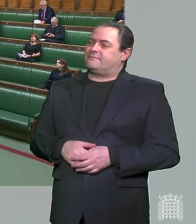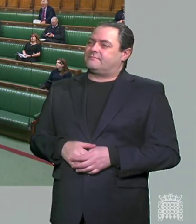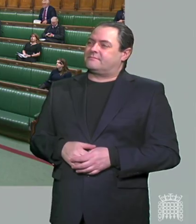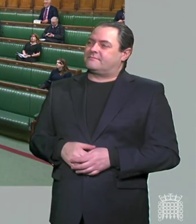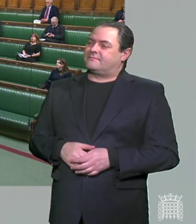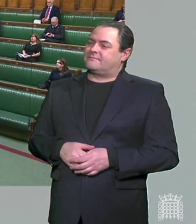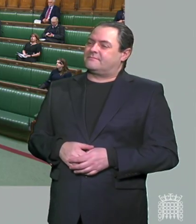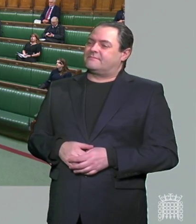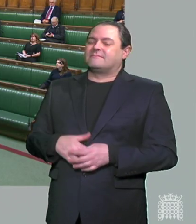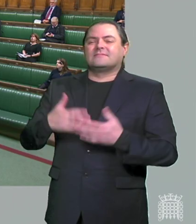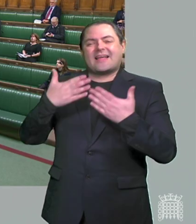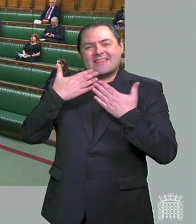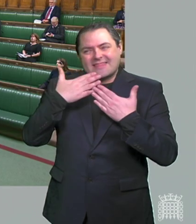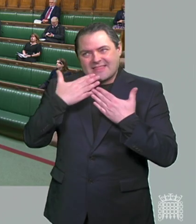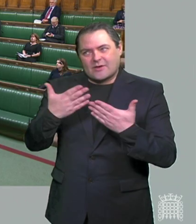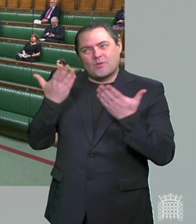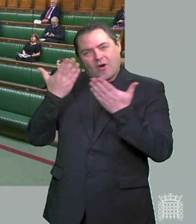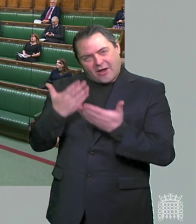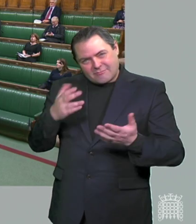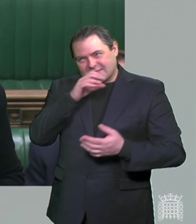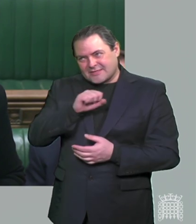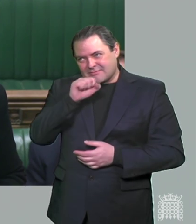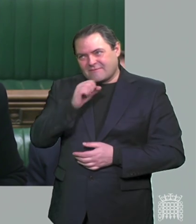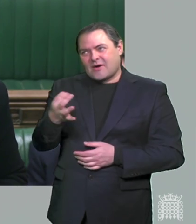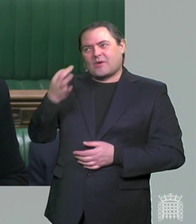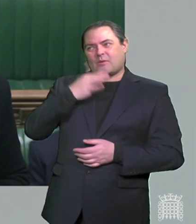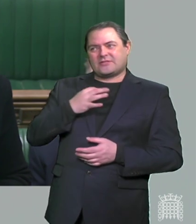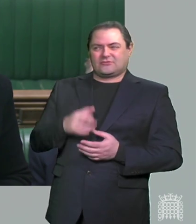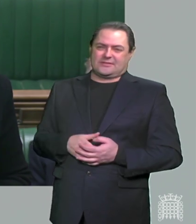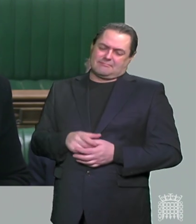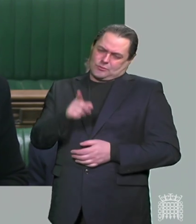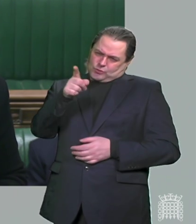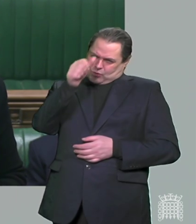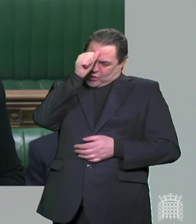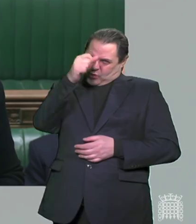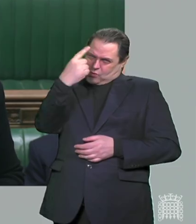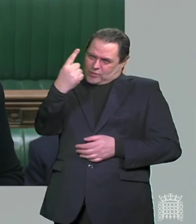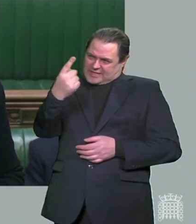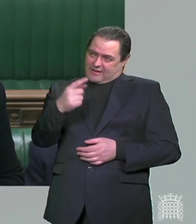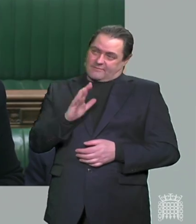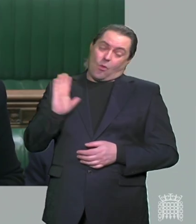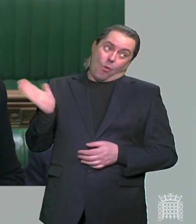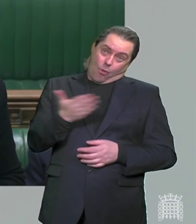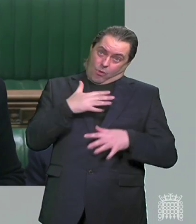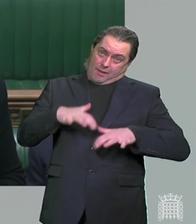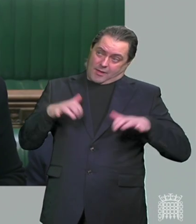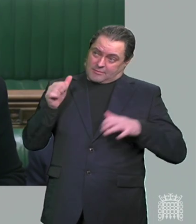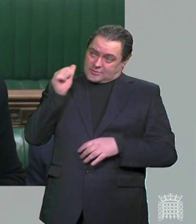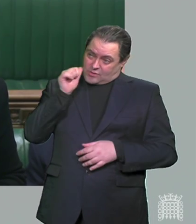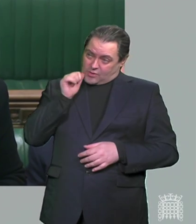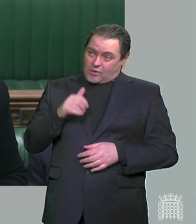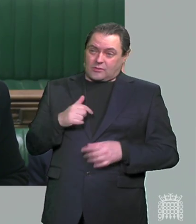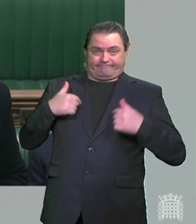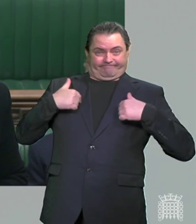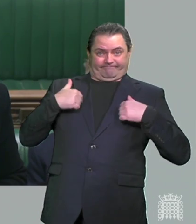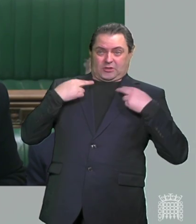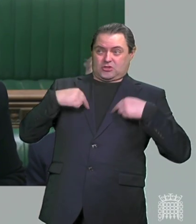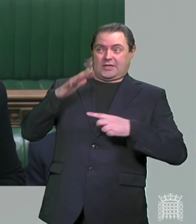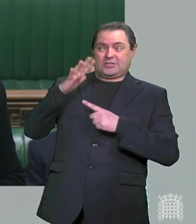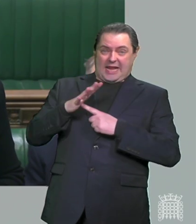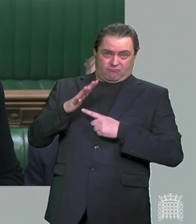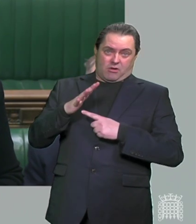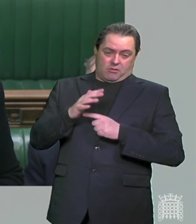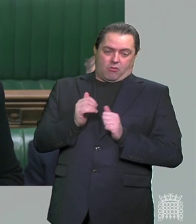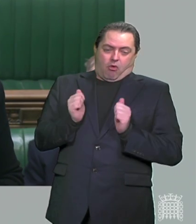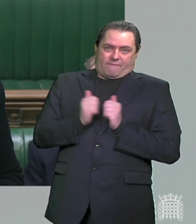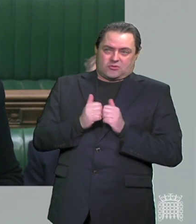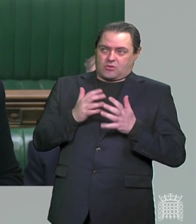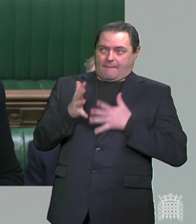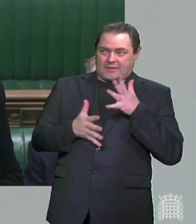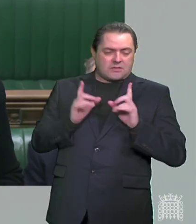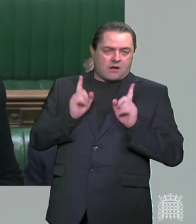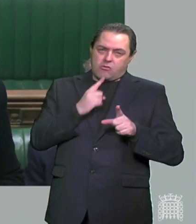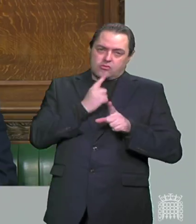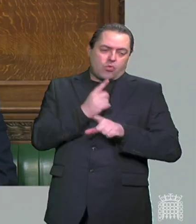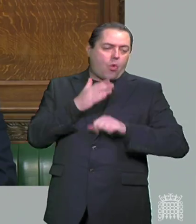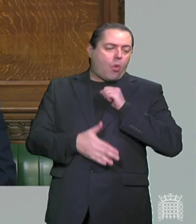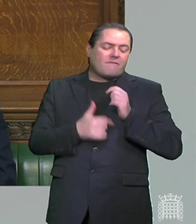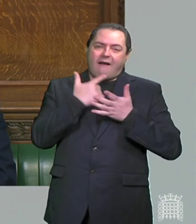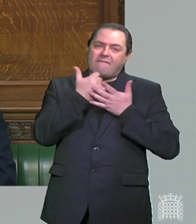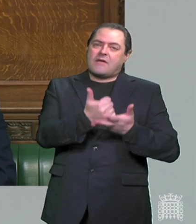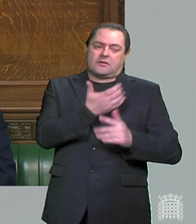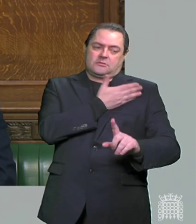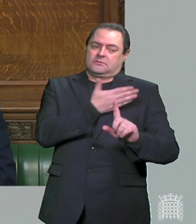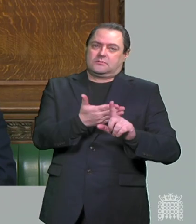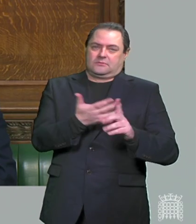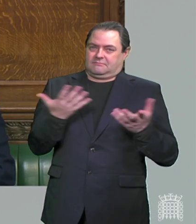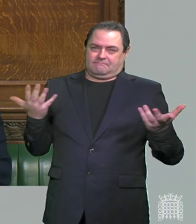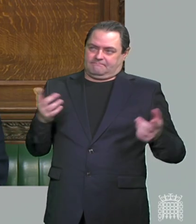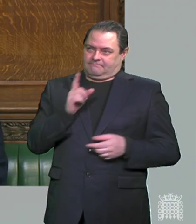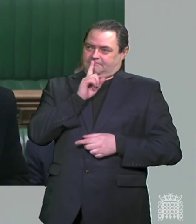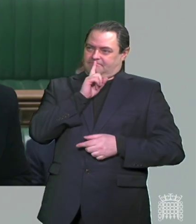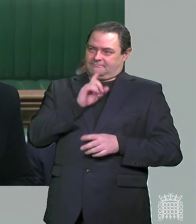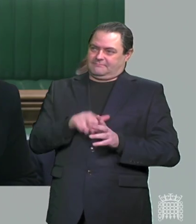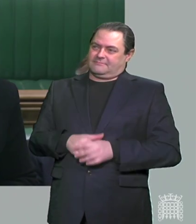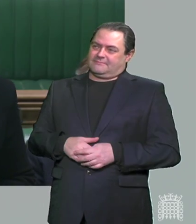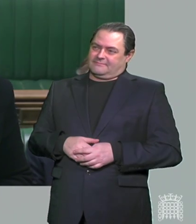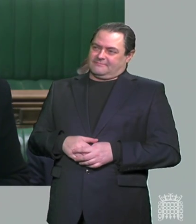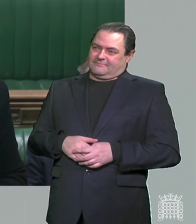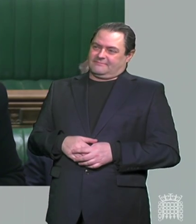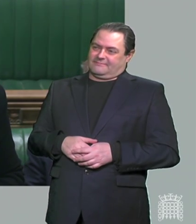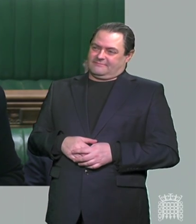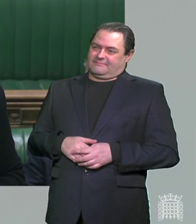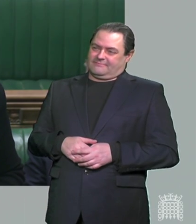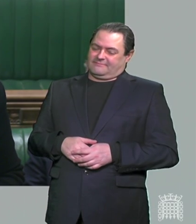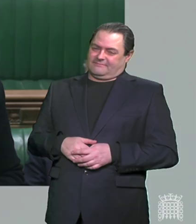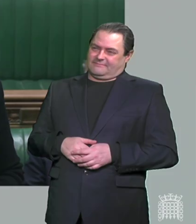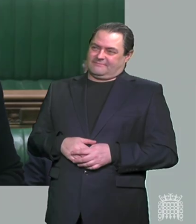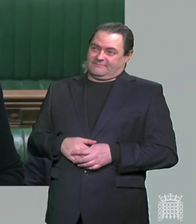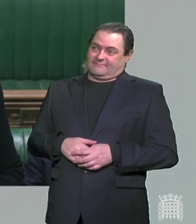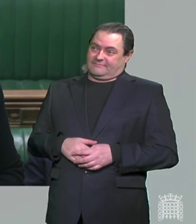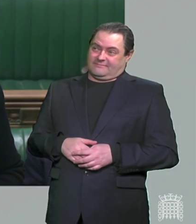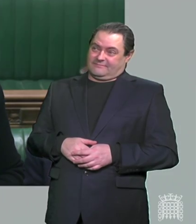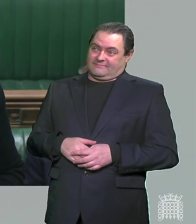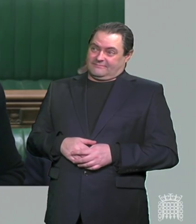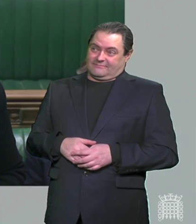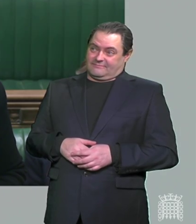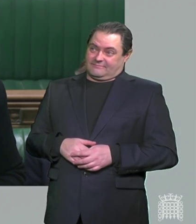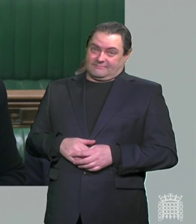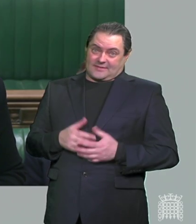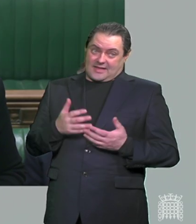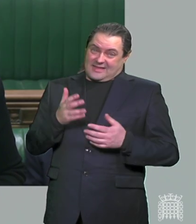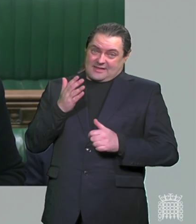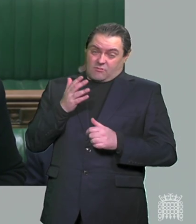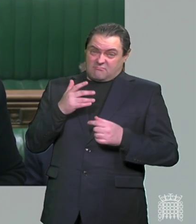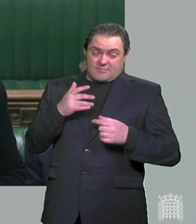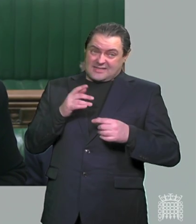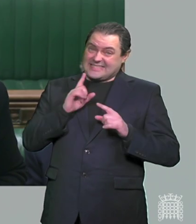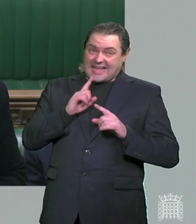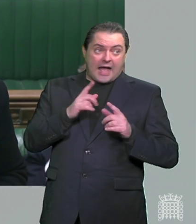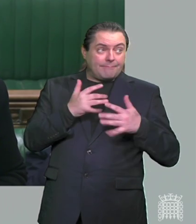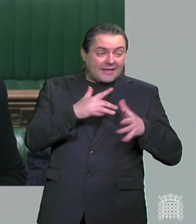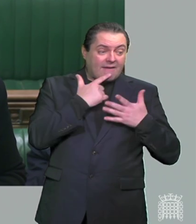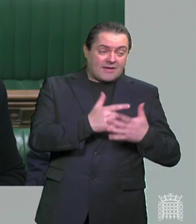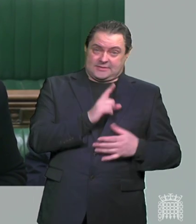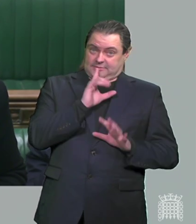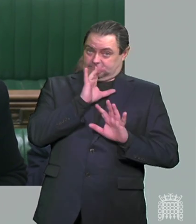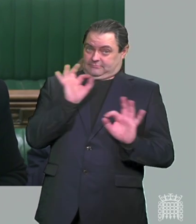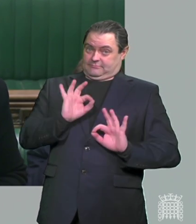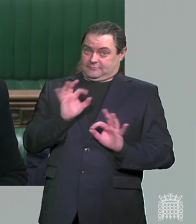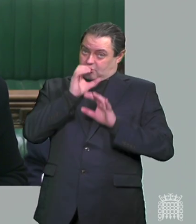I thank the honourable Gentleman for his question, but as he knows—as we all know, I think—the Attorney General’s convention means that I do not comment specifically on the advice that has been given by any holder of this office, or even whether or not advice was given.